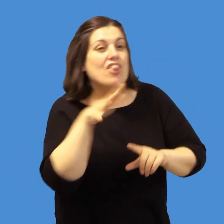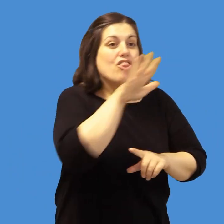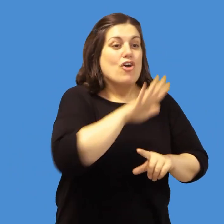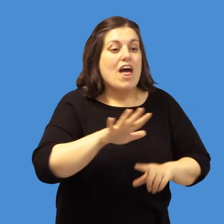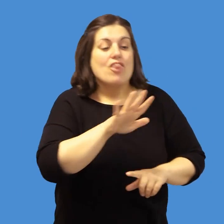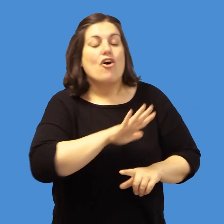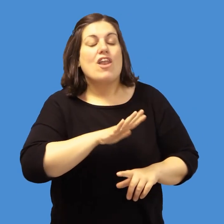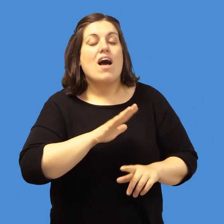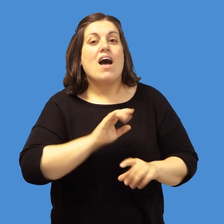dónde